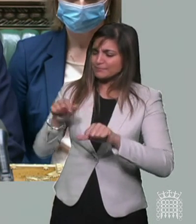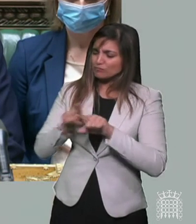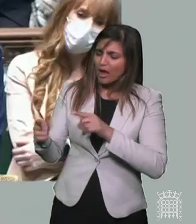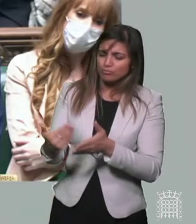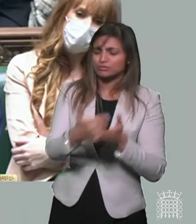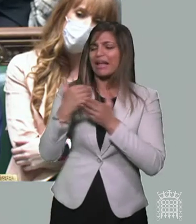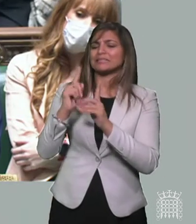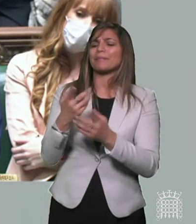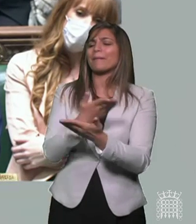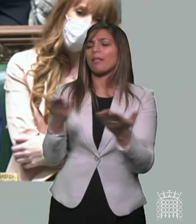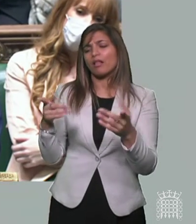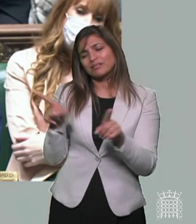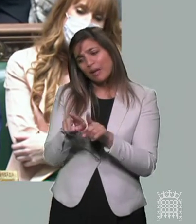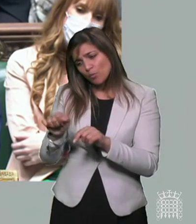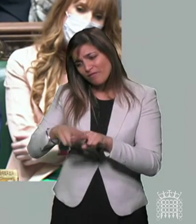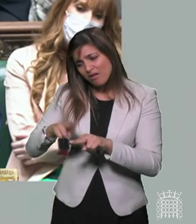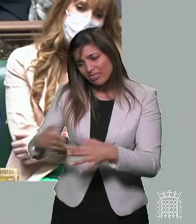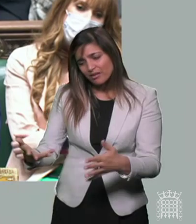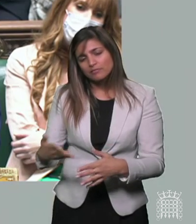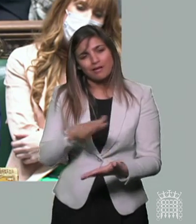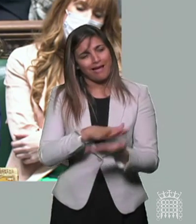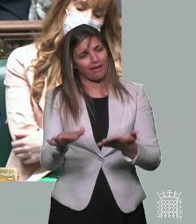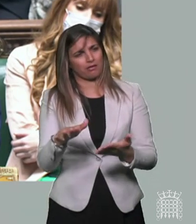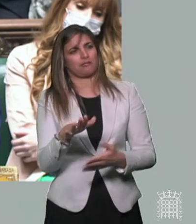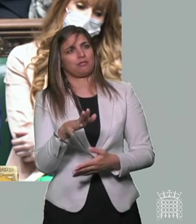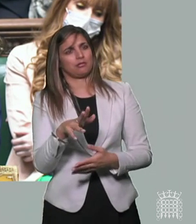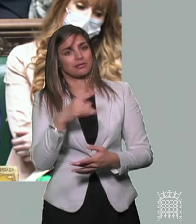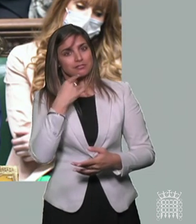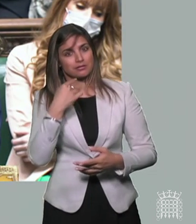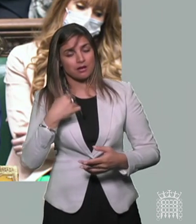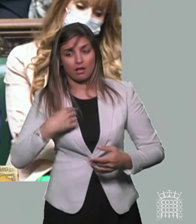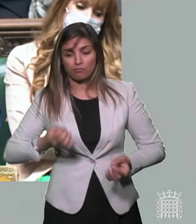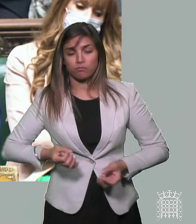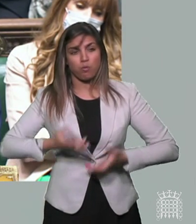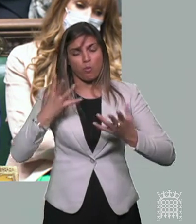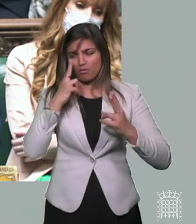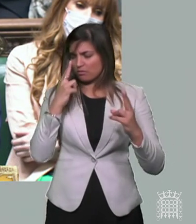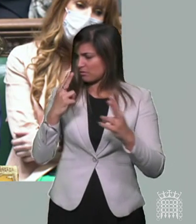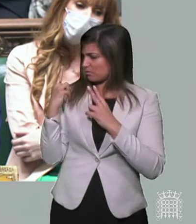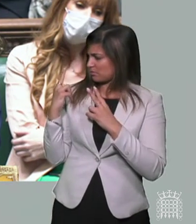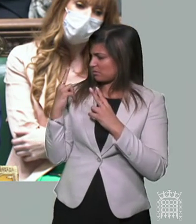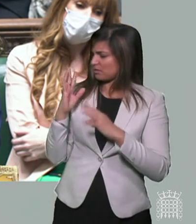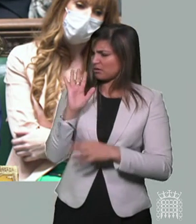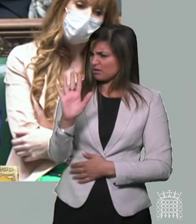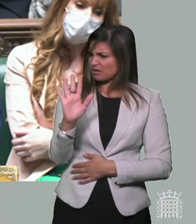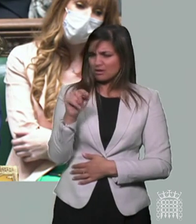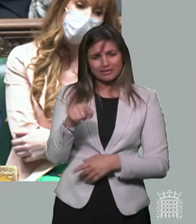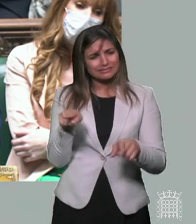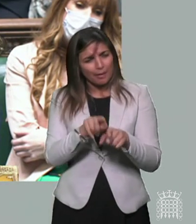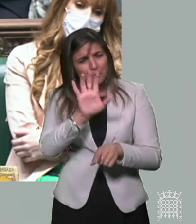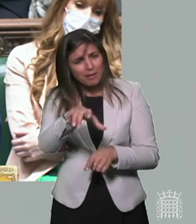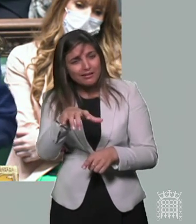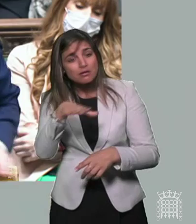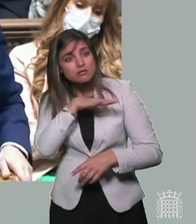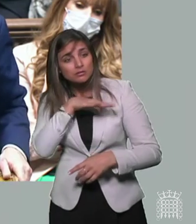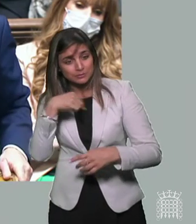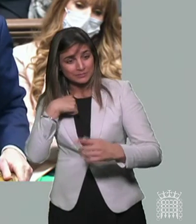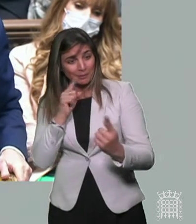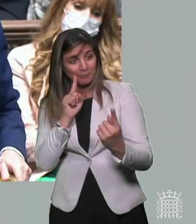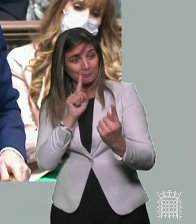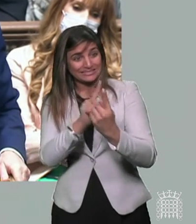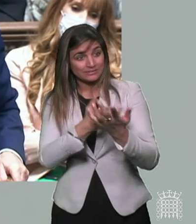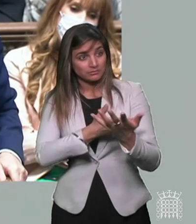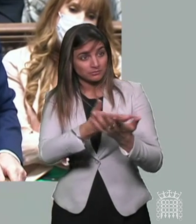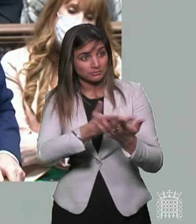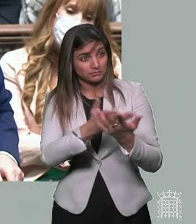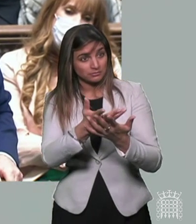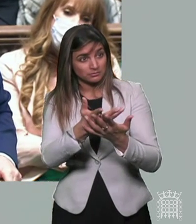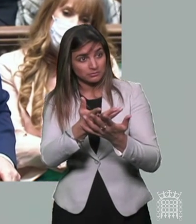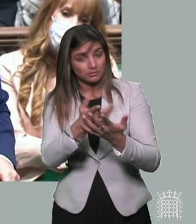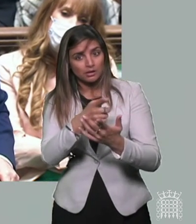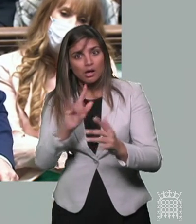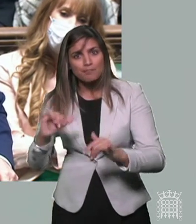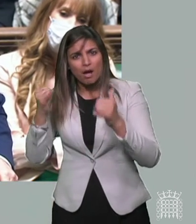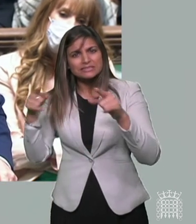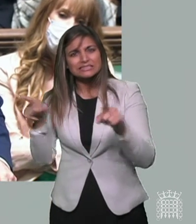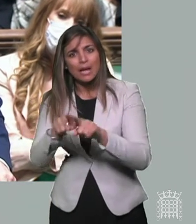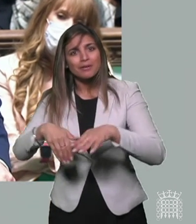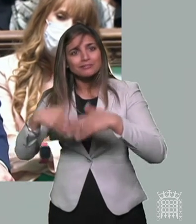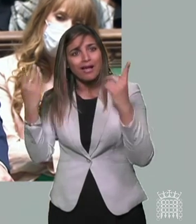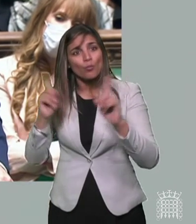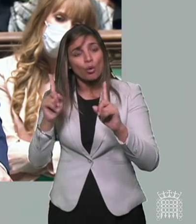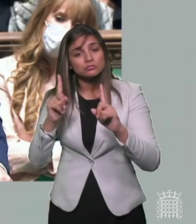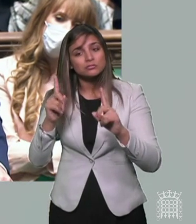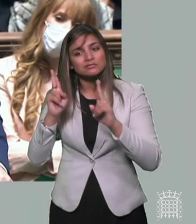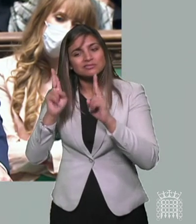What Hannah told me last night was this: looking back, she realises that the Prime Minister had partied in that same garden the very day her dad’s death certificate was signed.